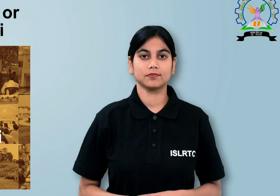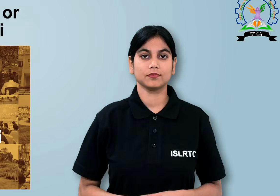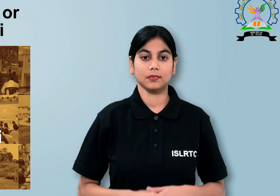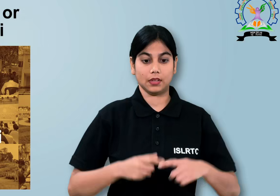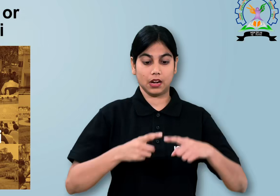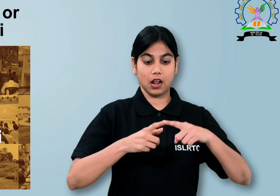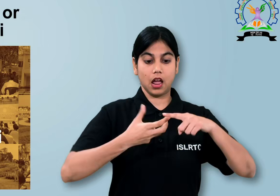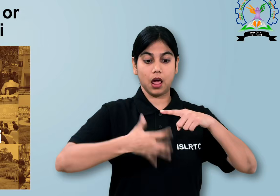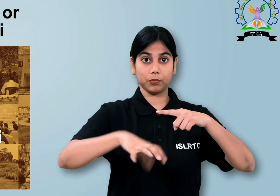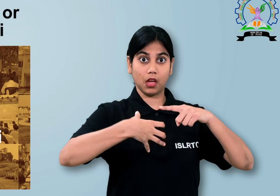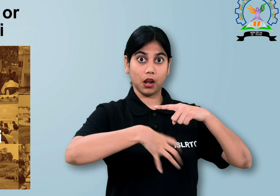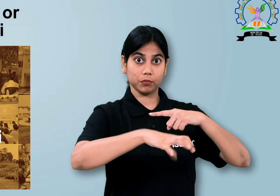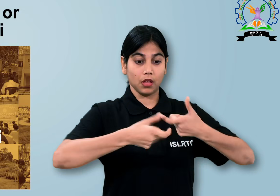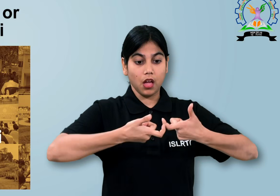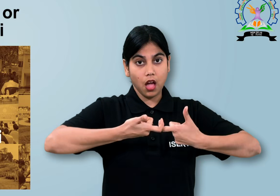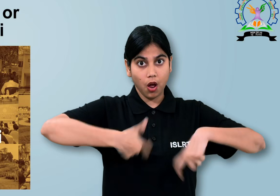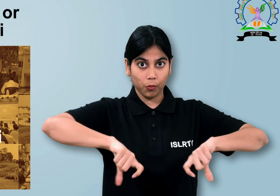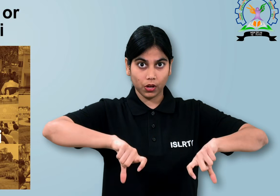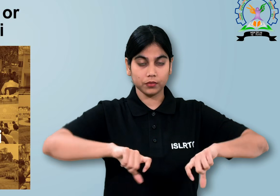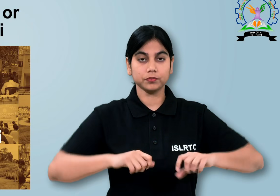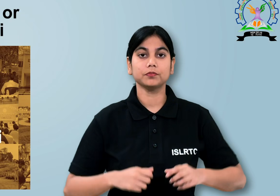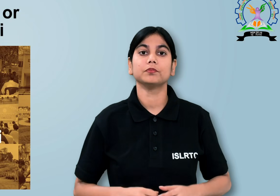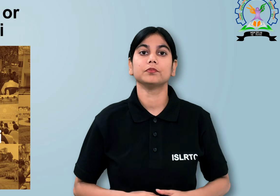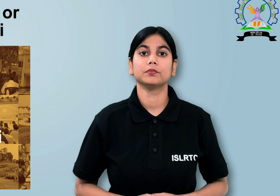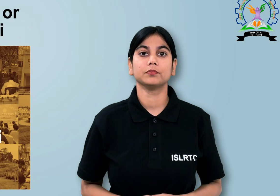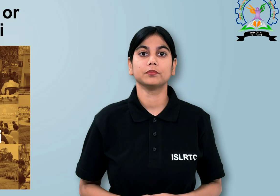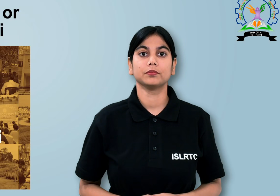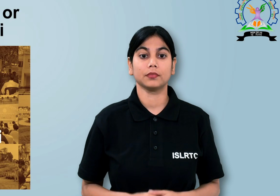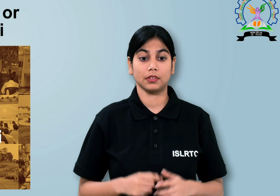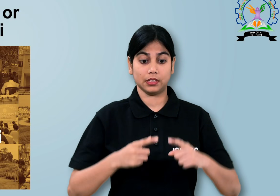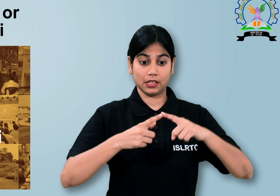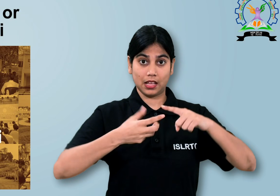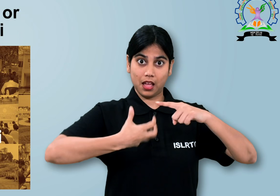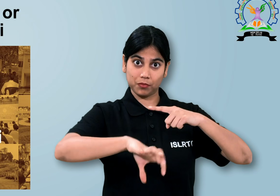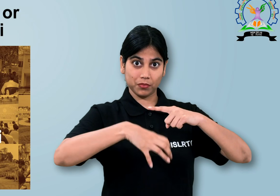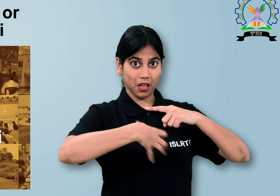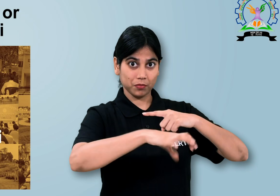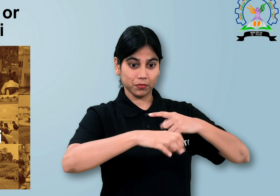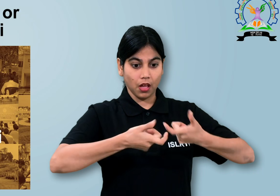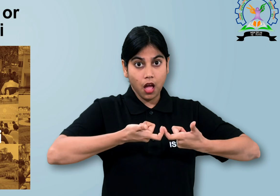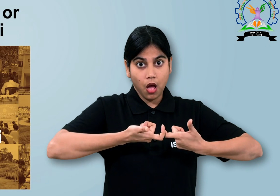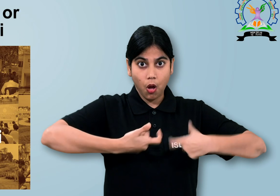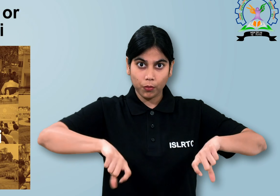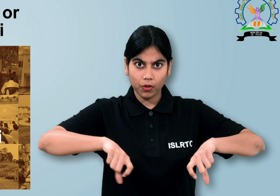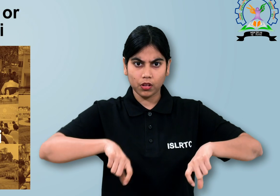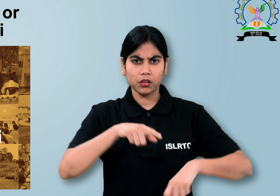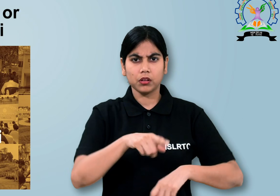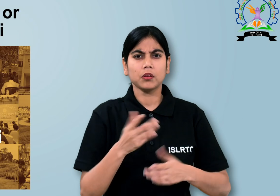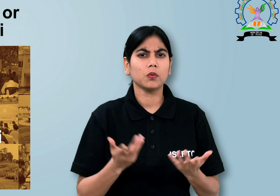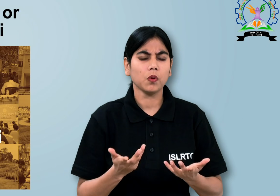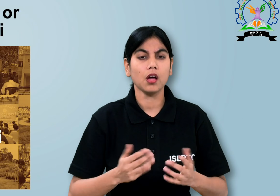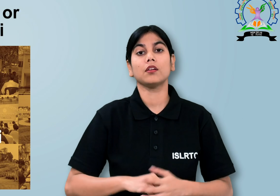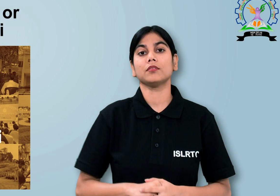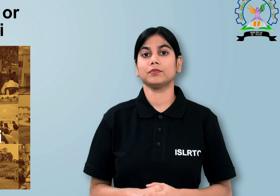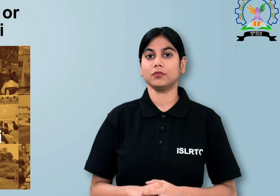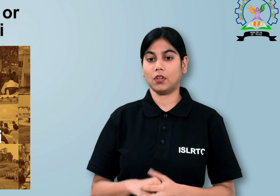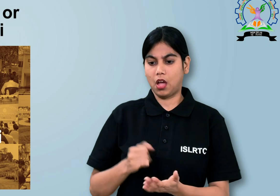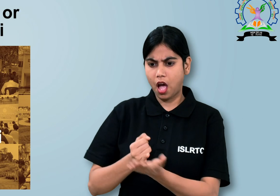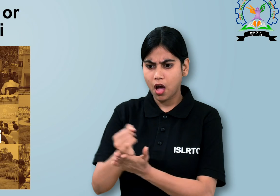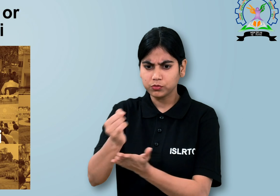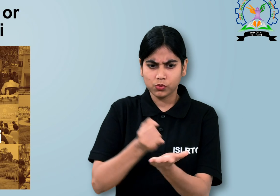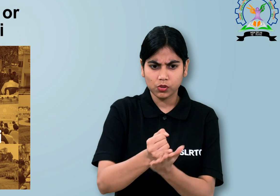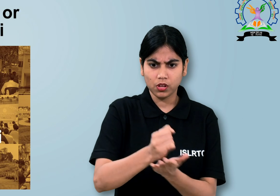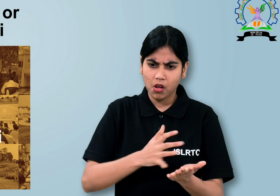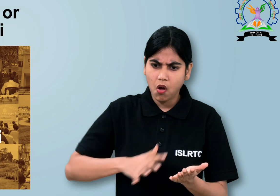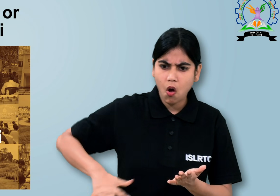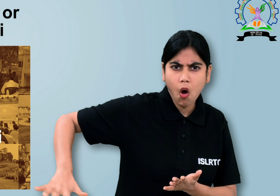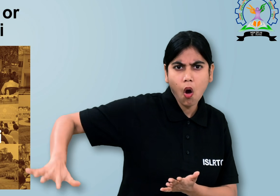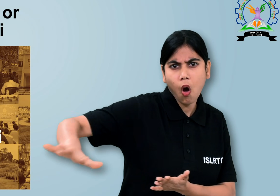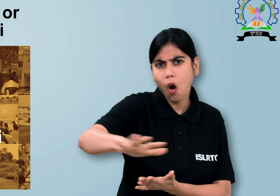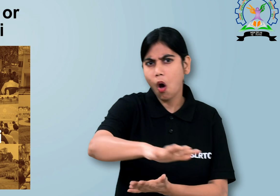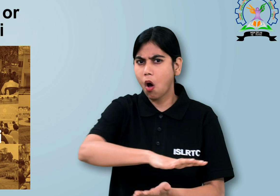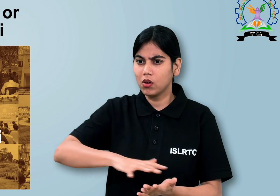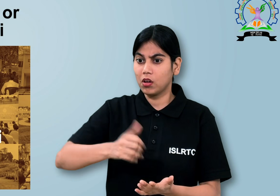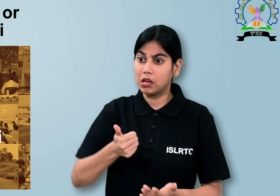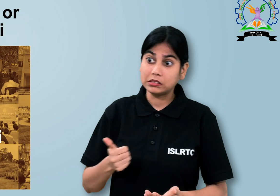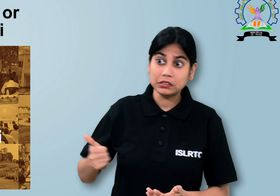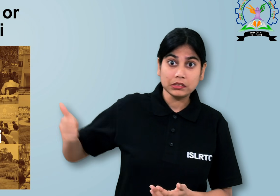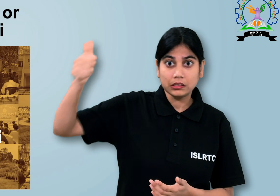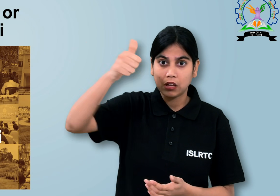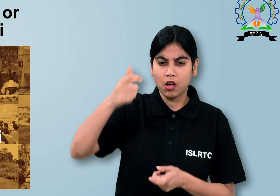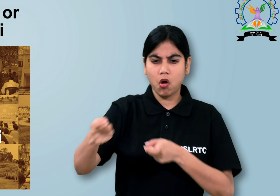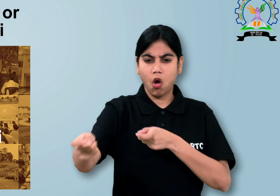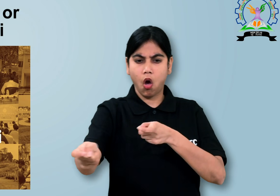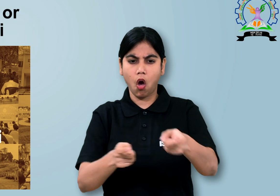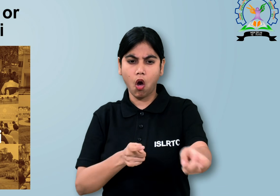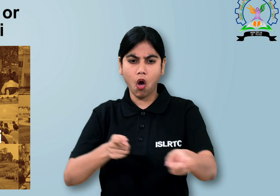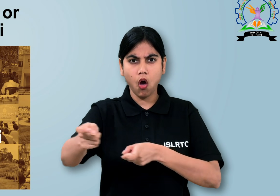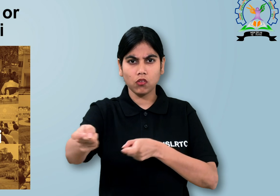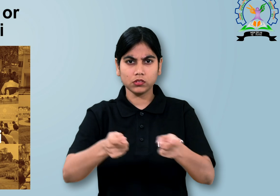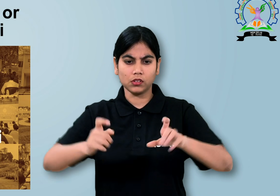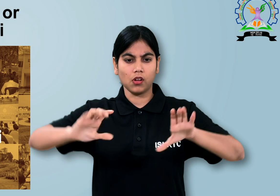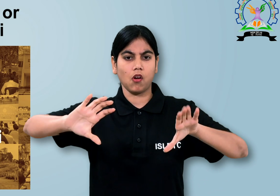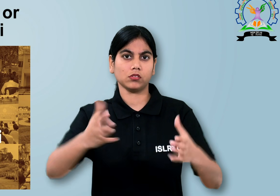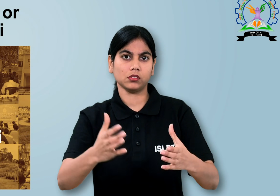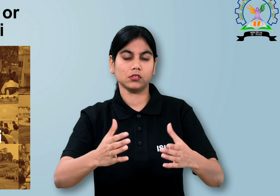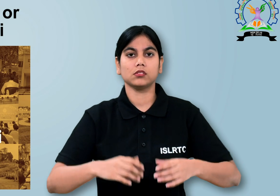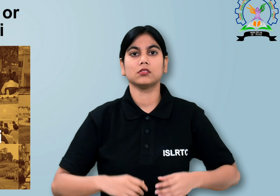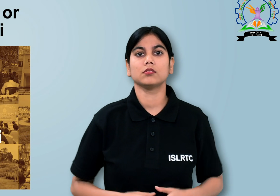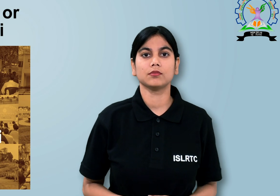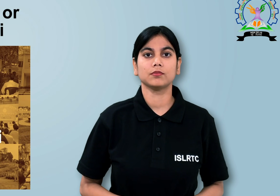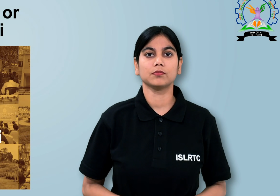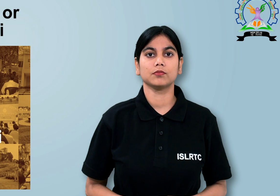Janpad Panchayat or Panchayat Samiti Janpad Panchayat or Panchayat Samiti, is also known as Intermediate Panchayat, is the middle tier of the Panchayati Raj system.